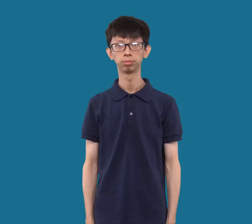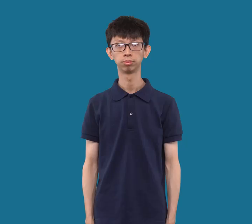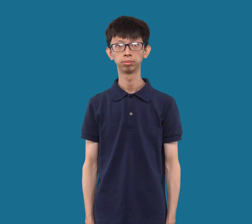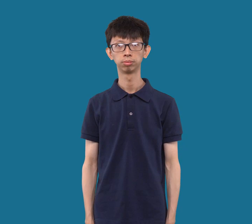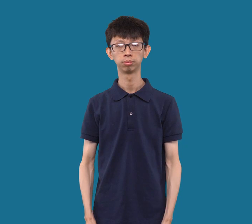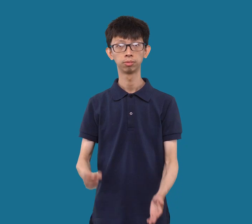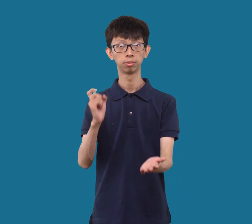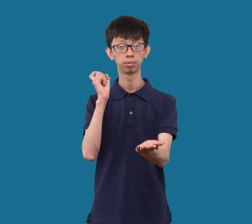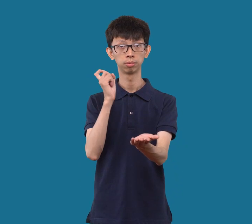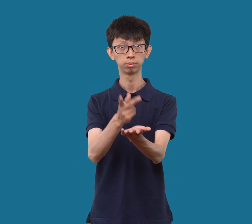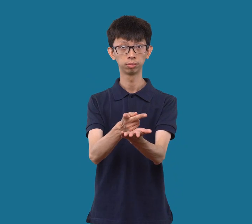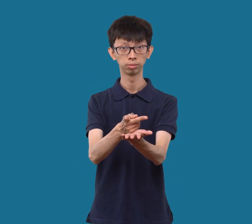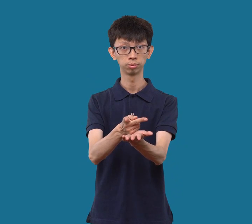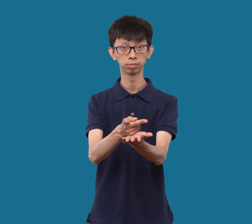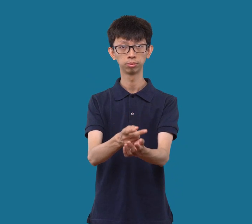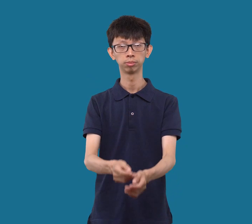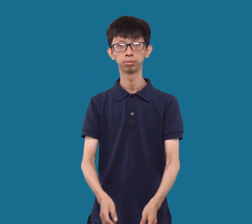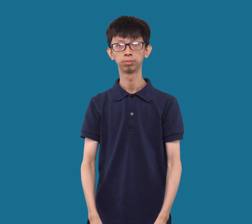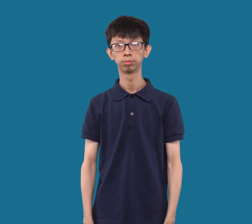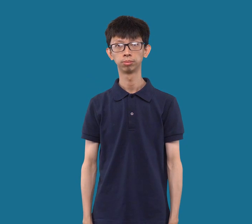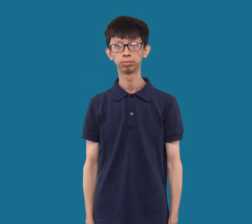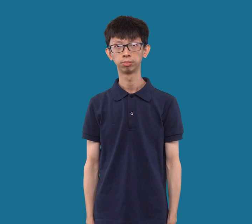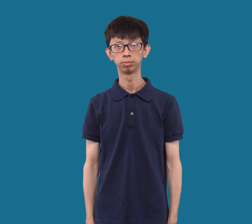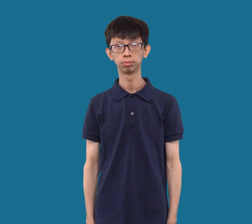đăng ký